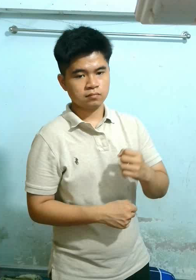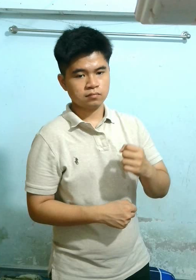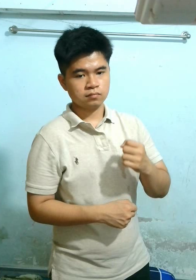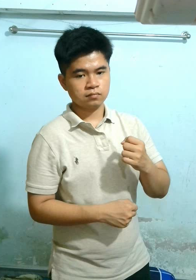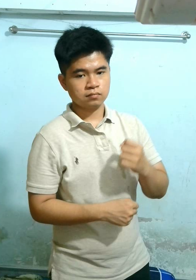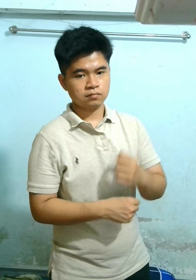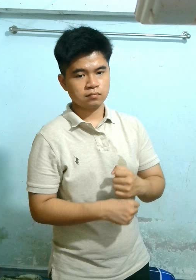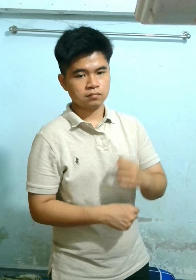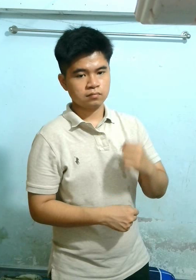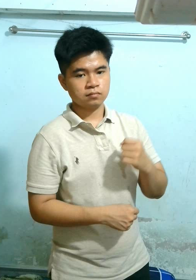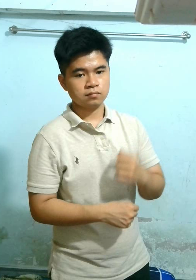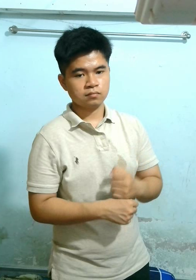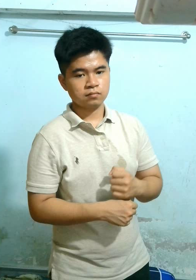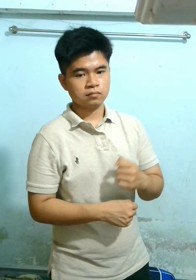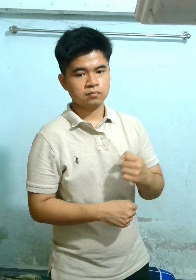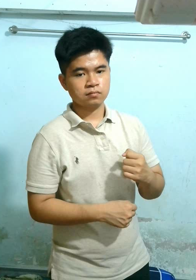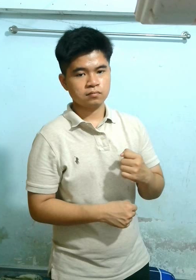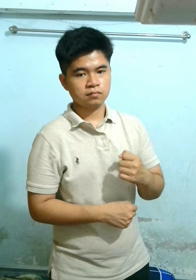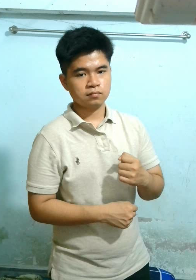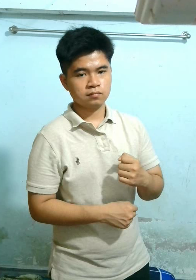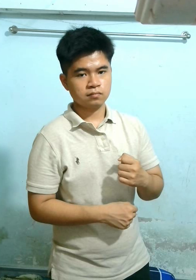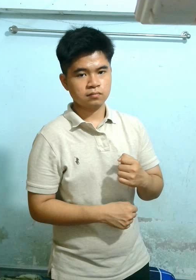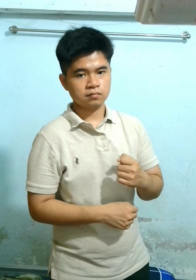cong viec